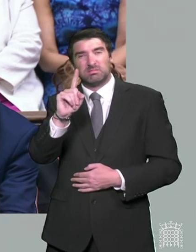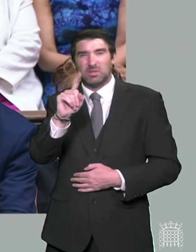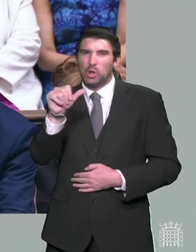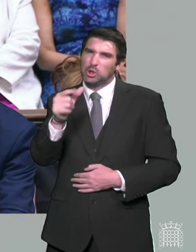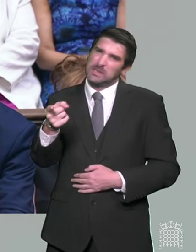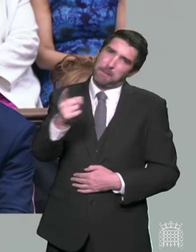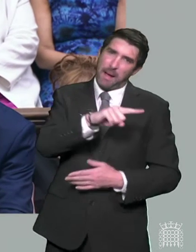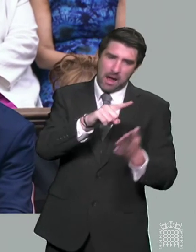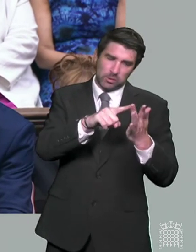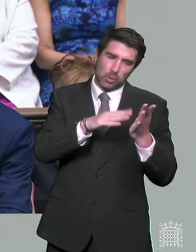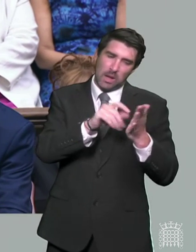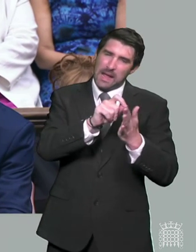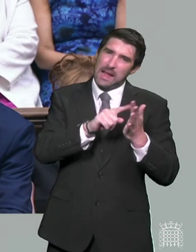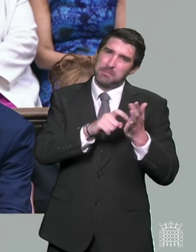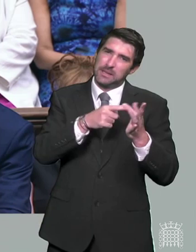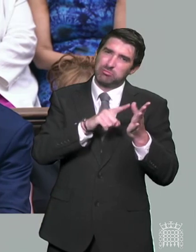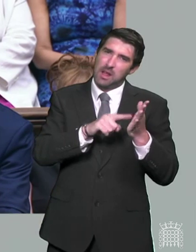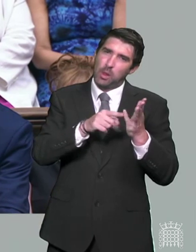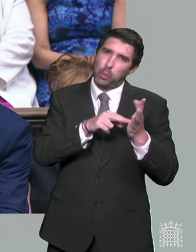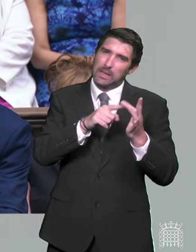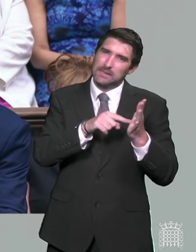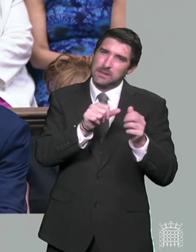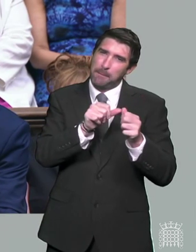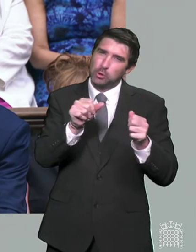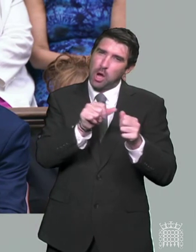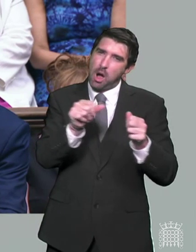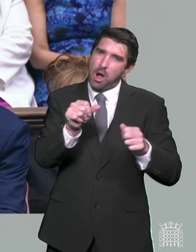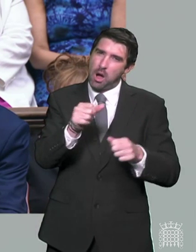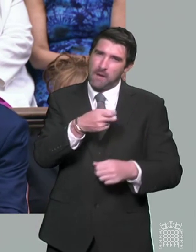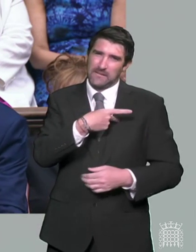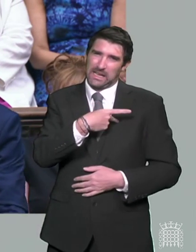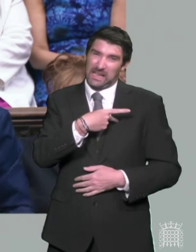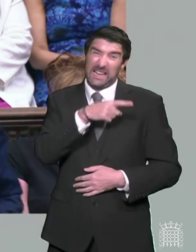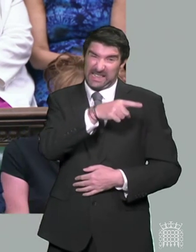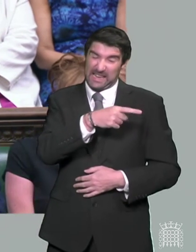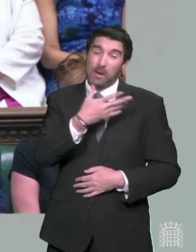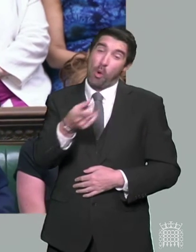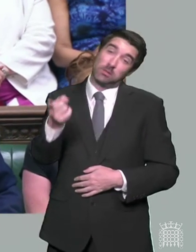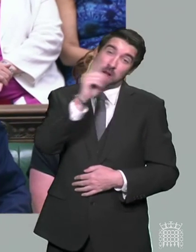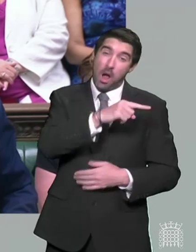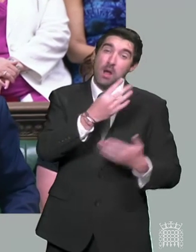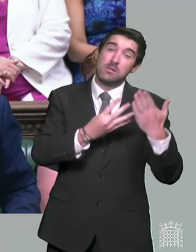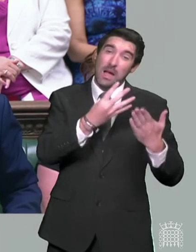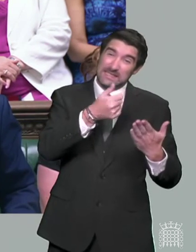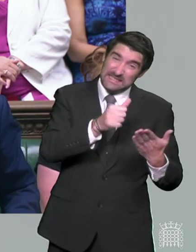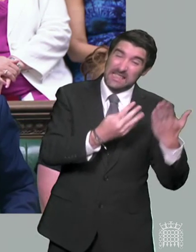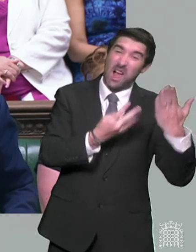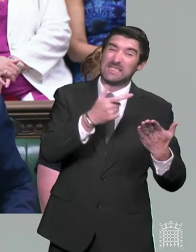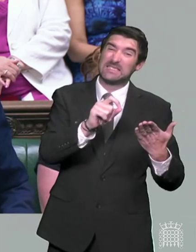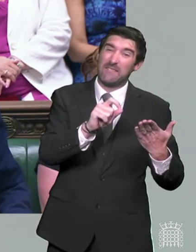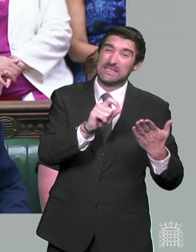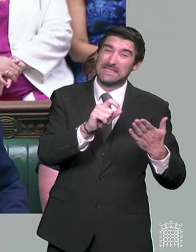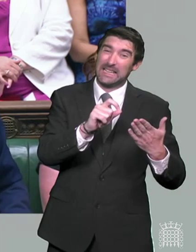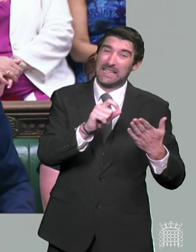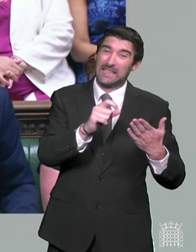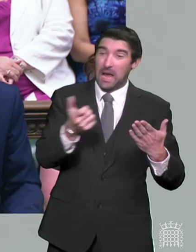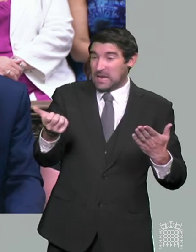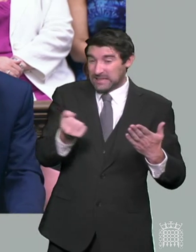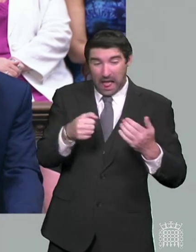He has ’80s inflation and ’70s stagnation; now he wants ’60s weights to complete the set.